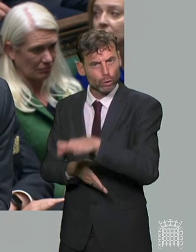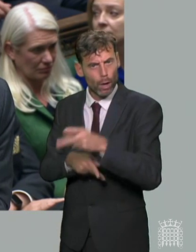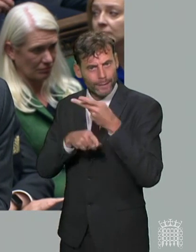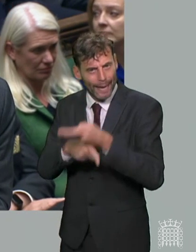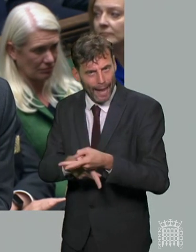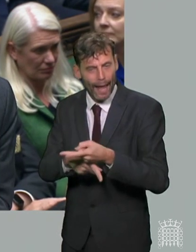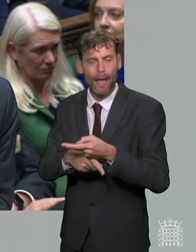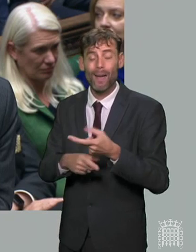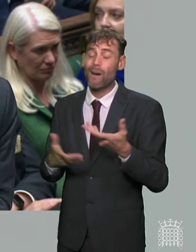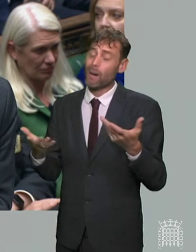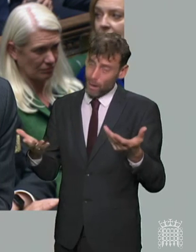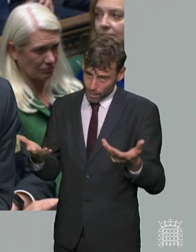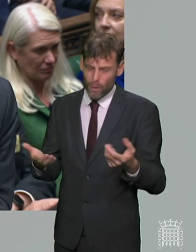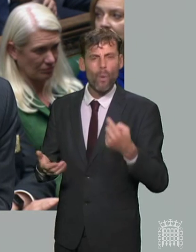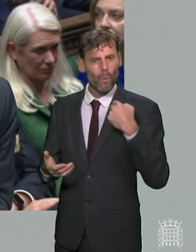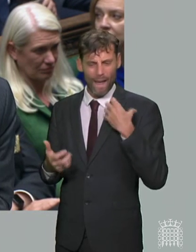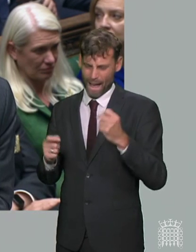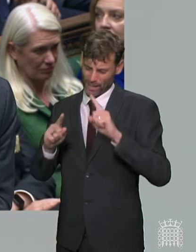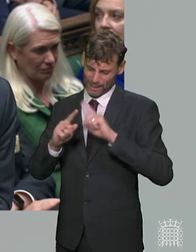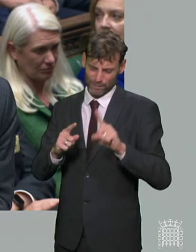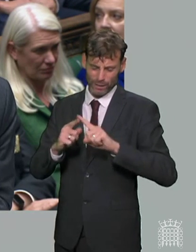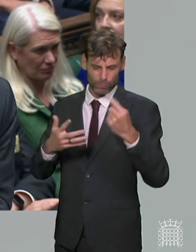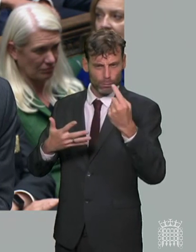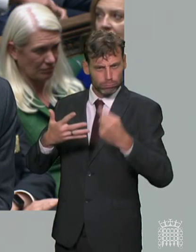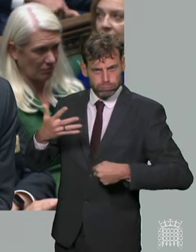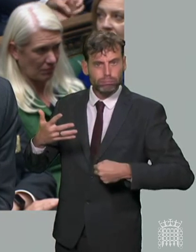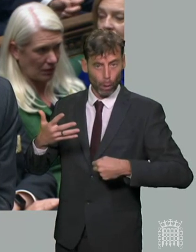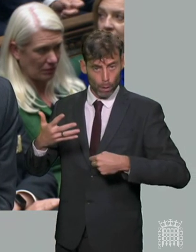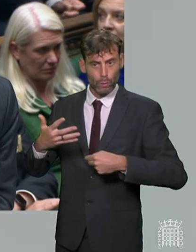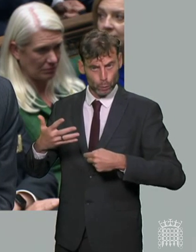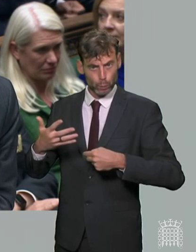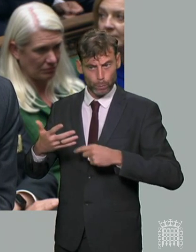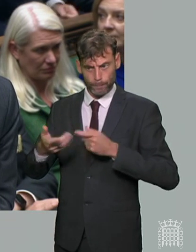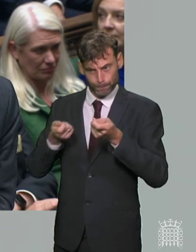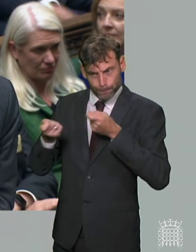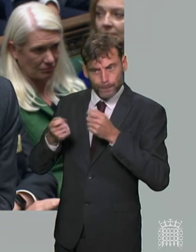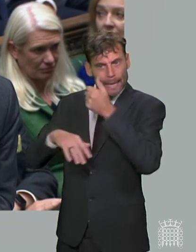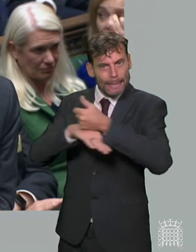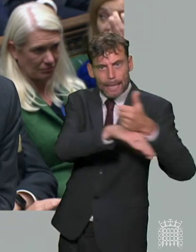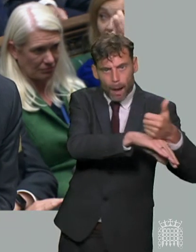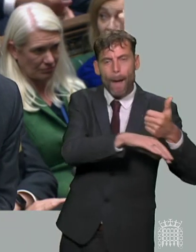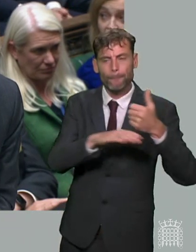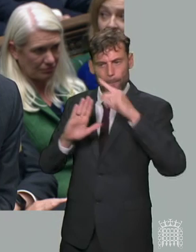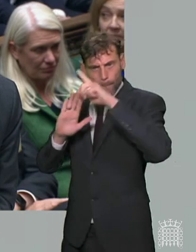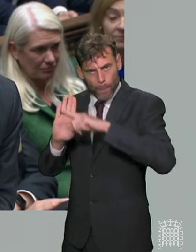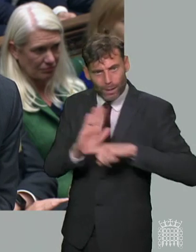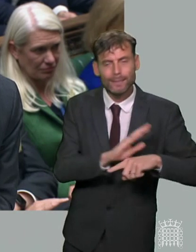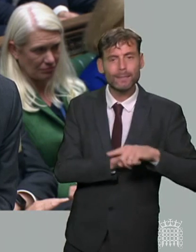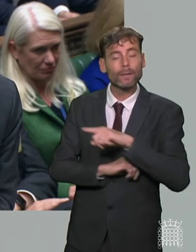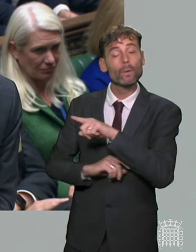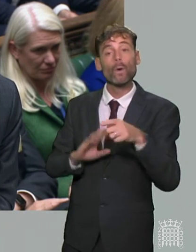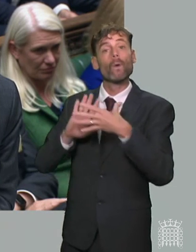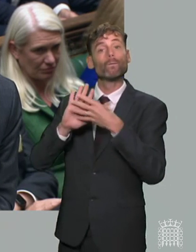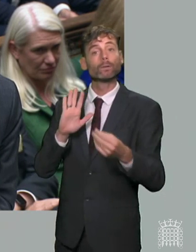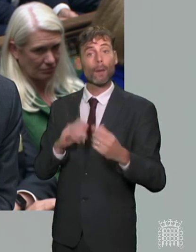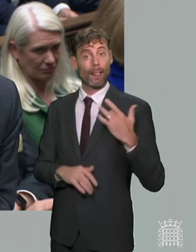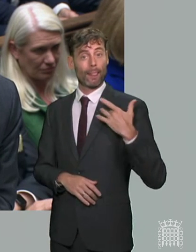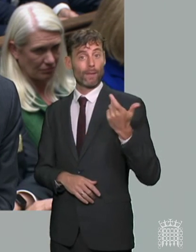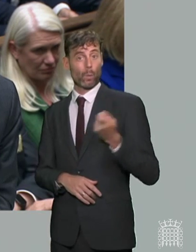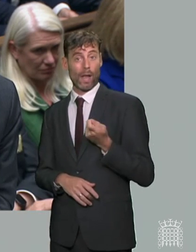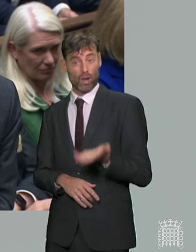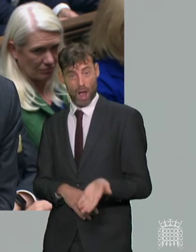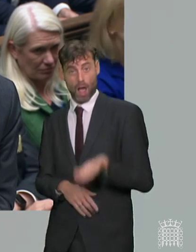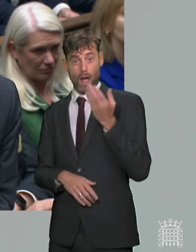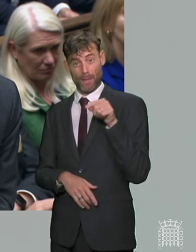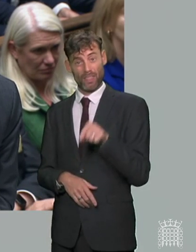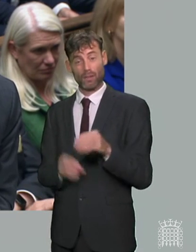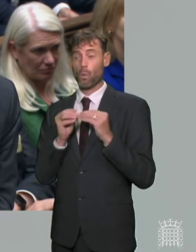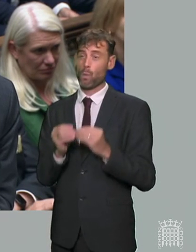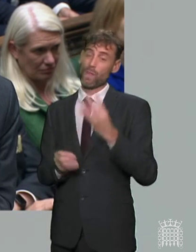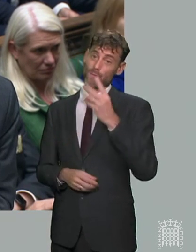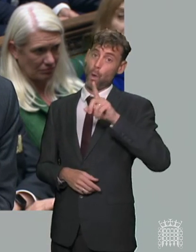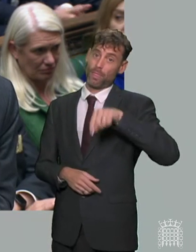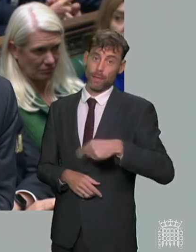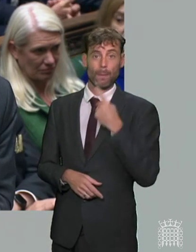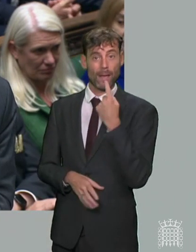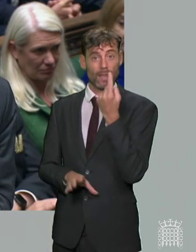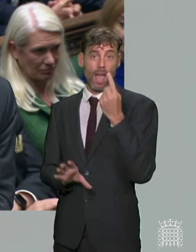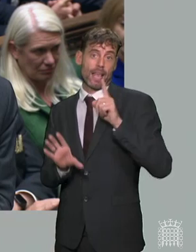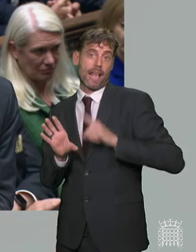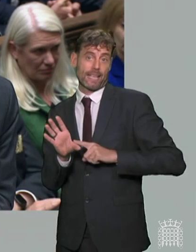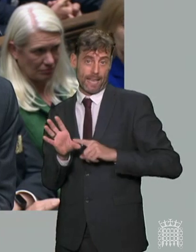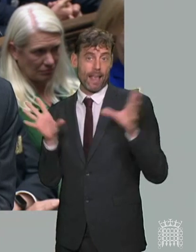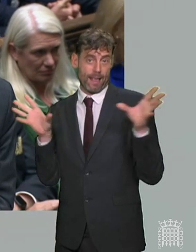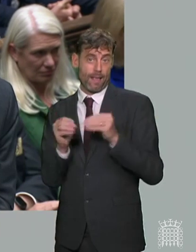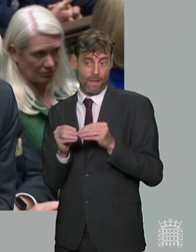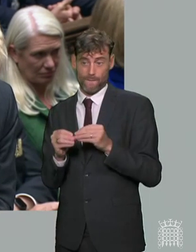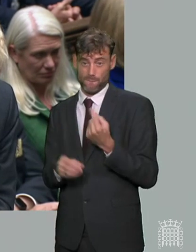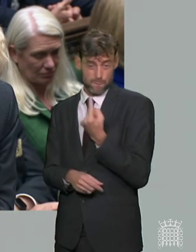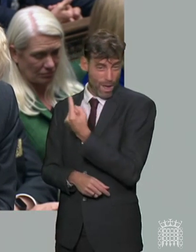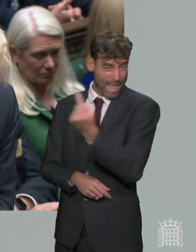We have brought in a huge package of measures, not least the living wage, which has already seen an increase of £4,000 for every family on the living wage.